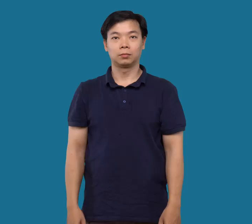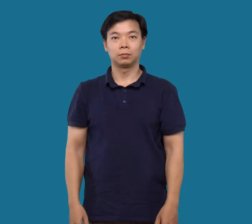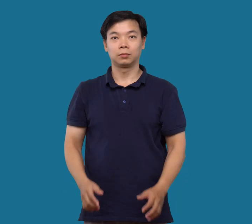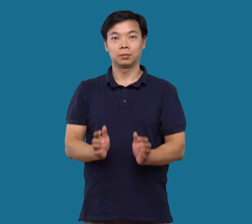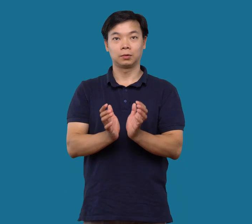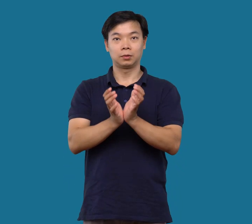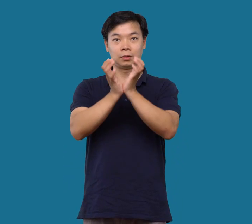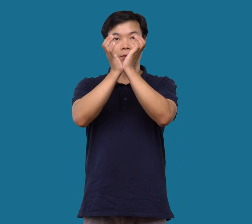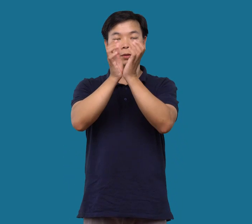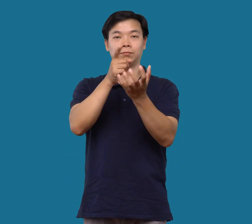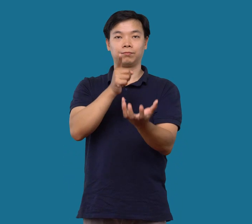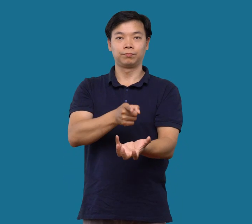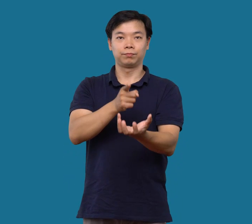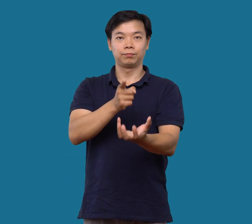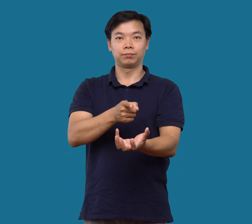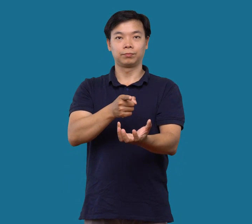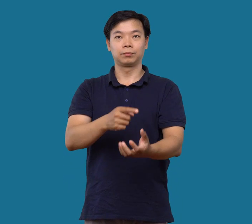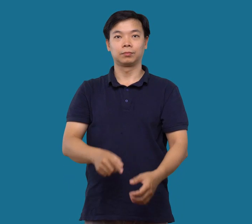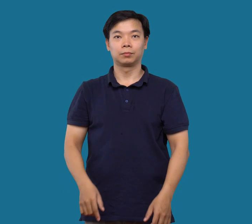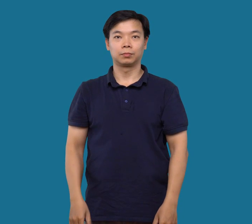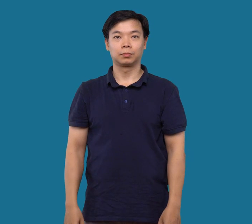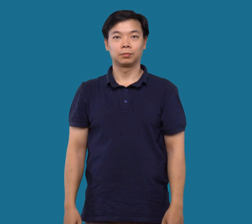Tết Trung thu